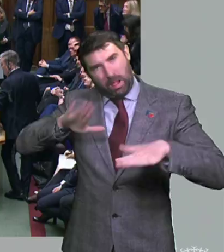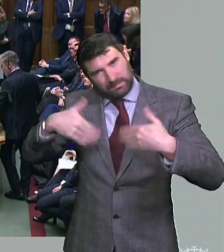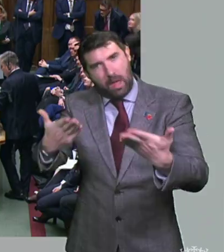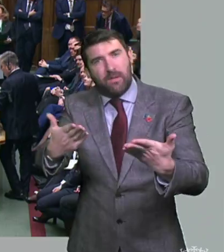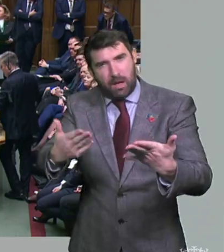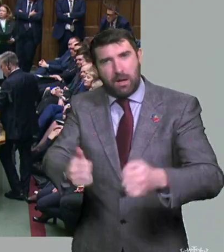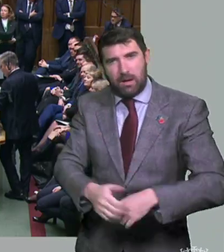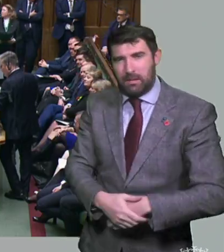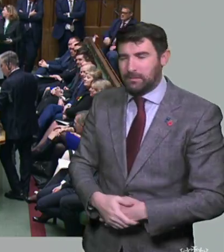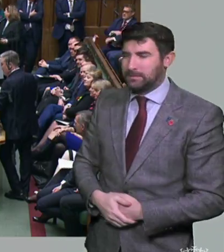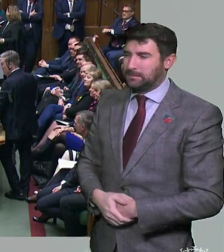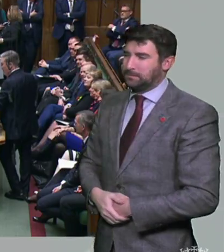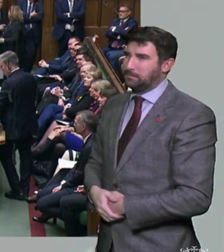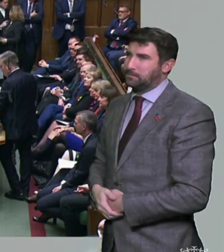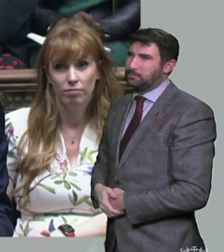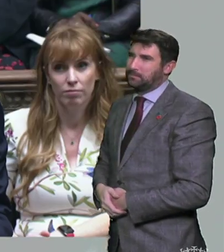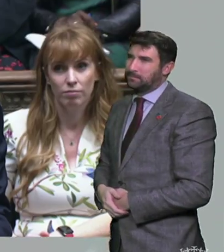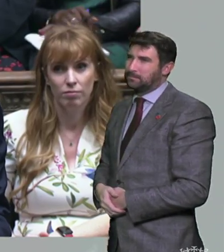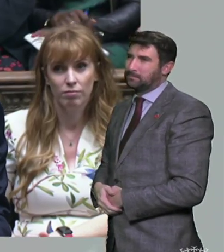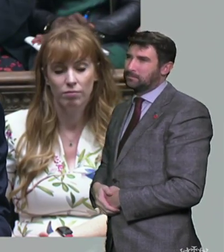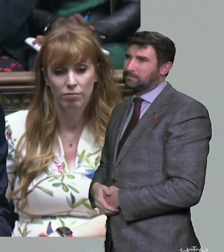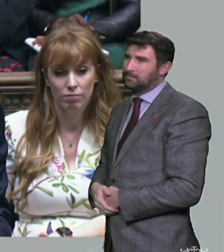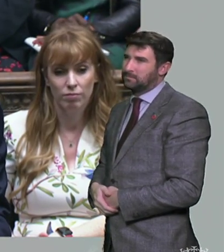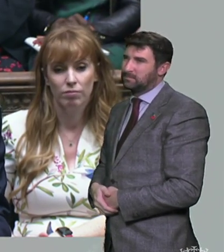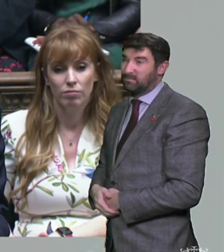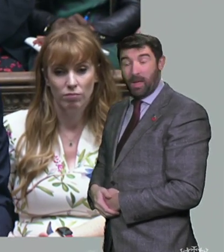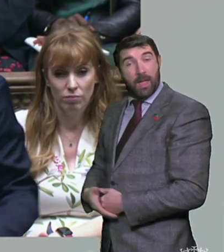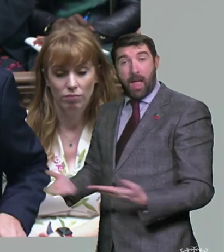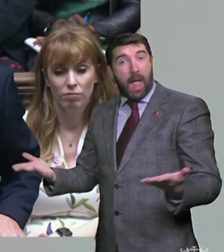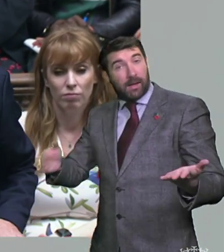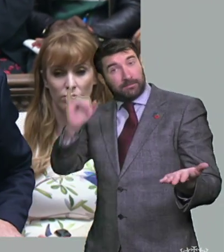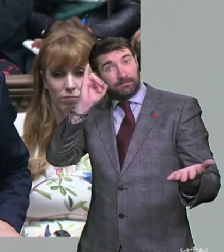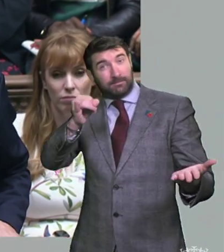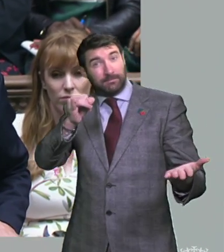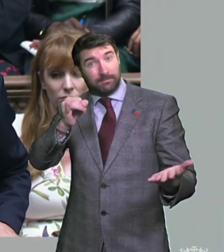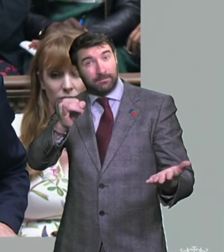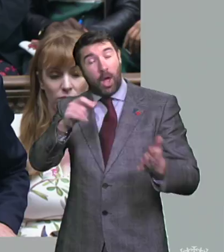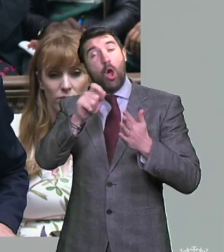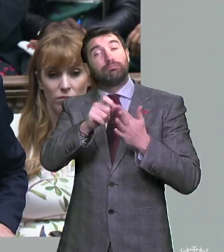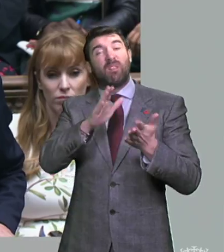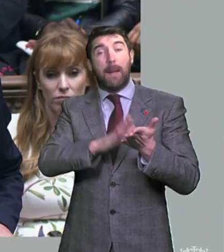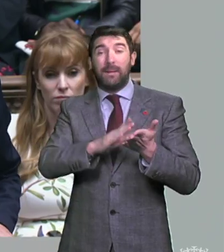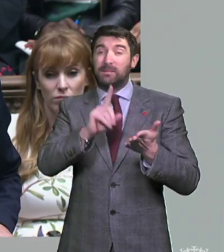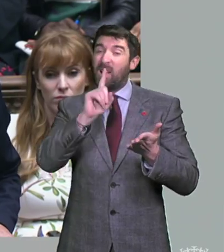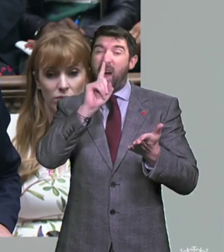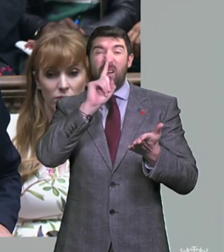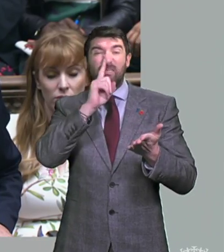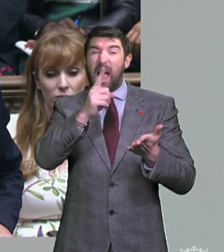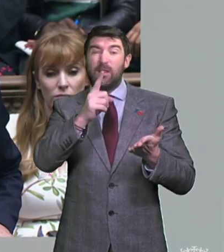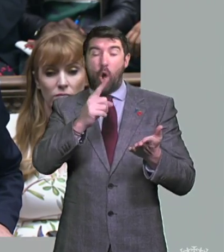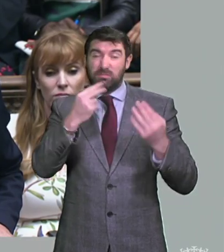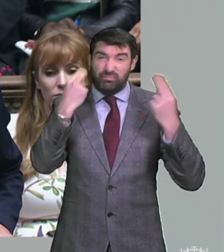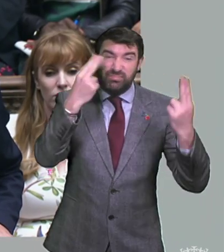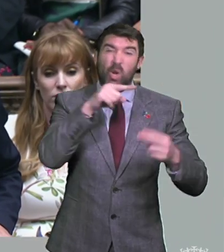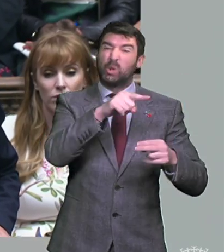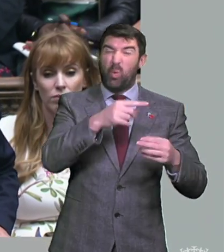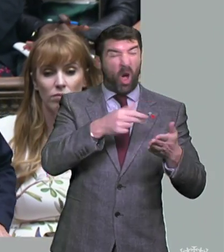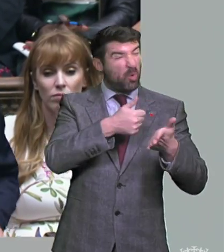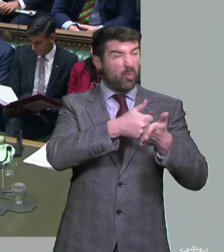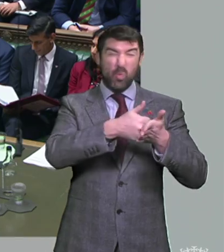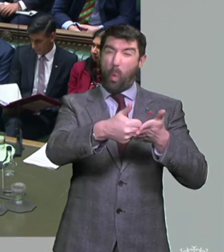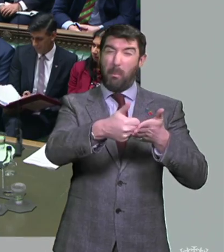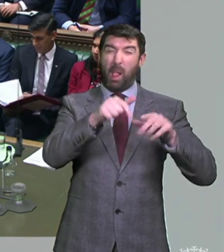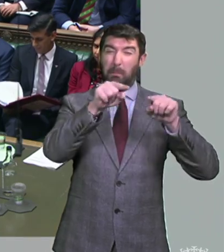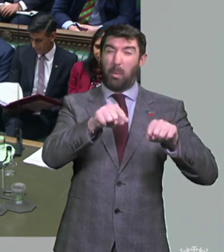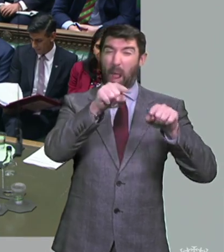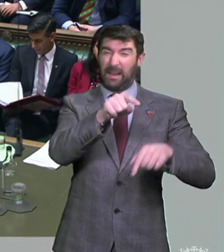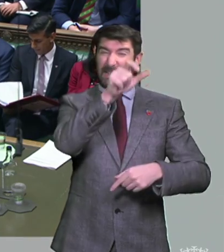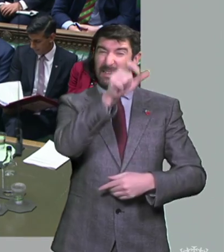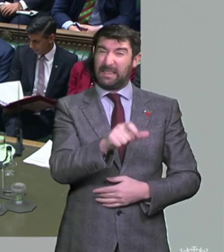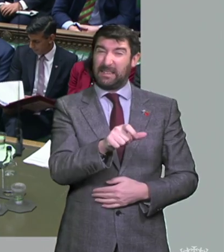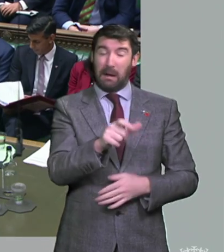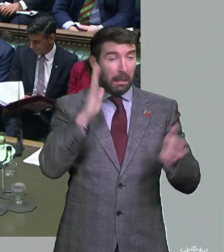The problem is that the Prime Minister could not stand up to a run-of-the-mill bully, so he has no chance of standing up to vested interests on behalf of working people.